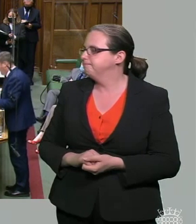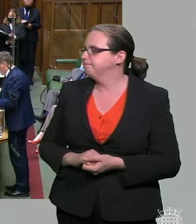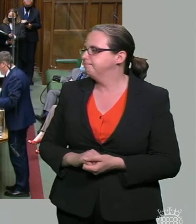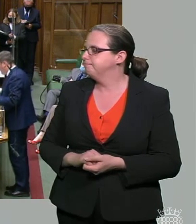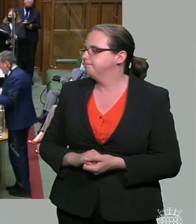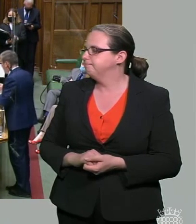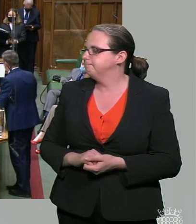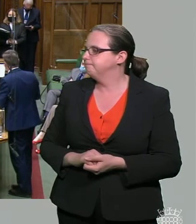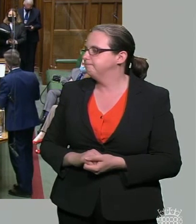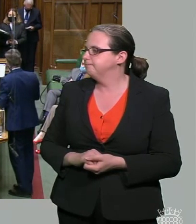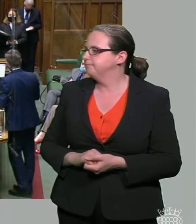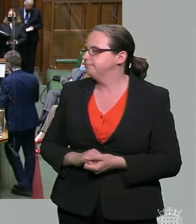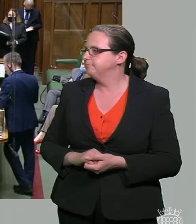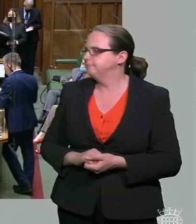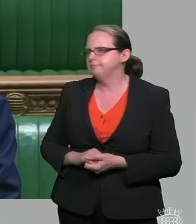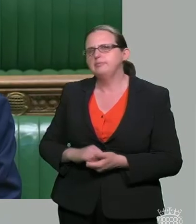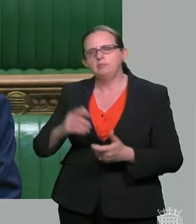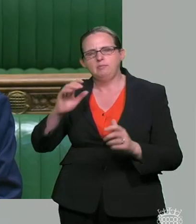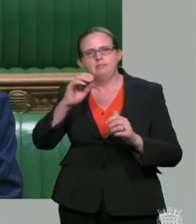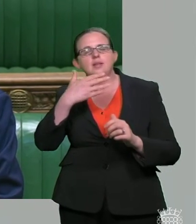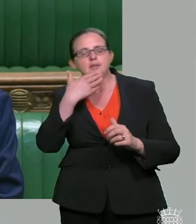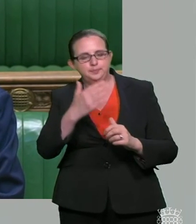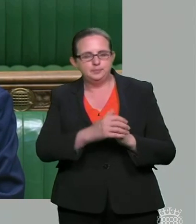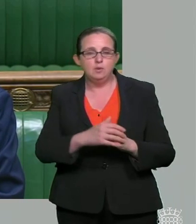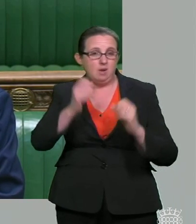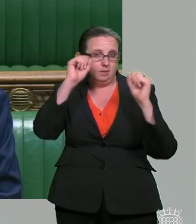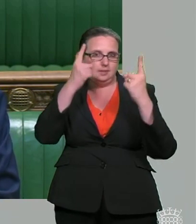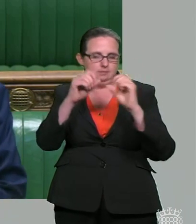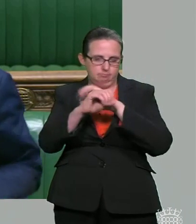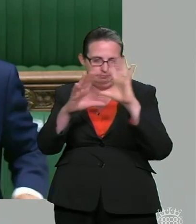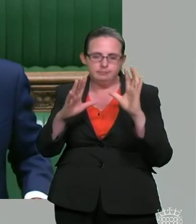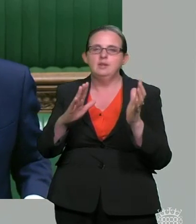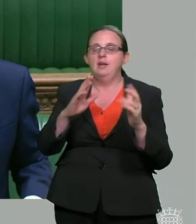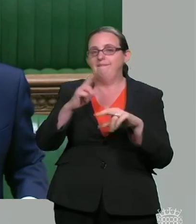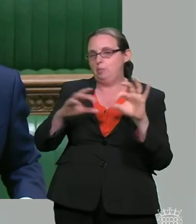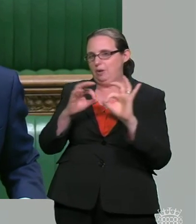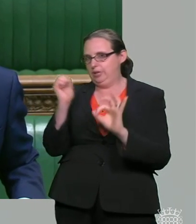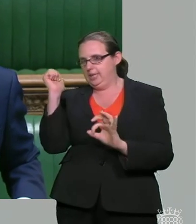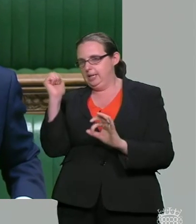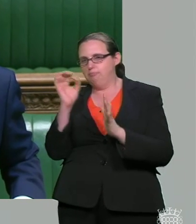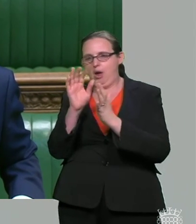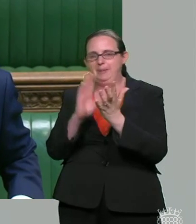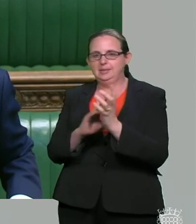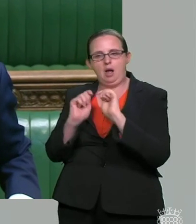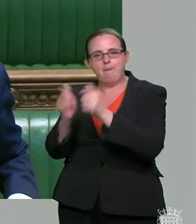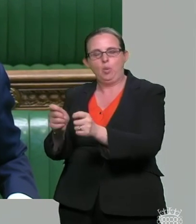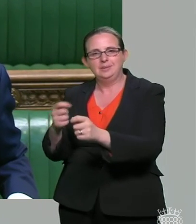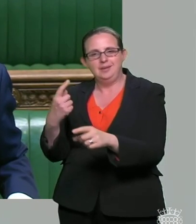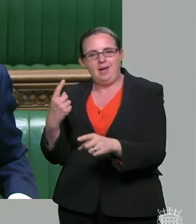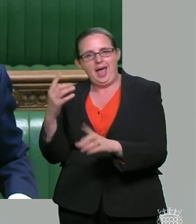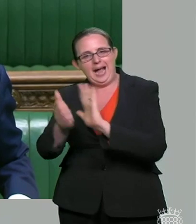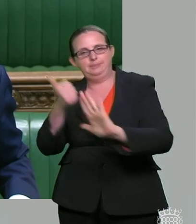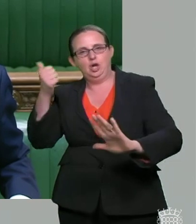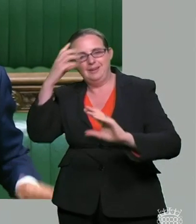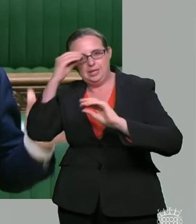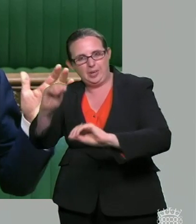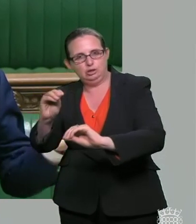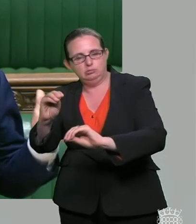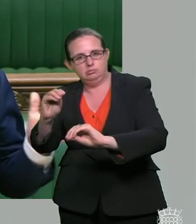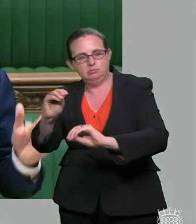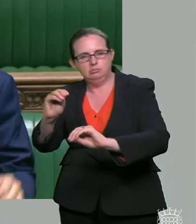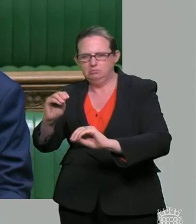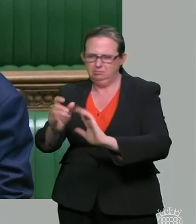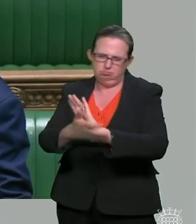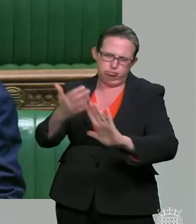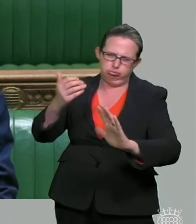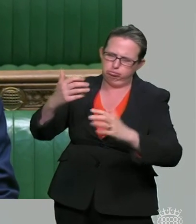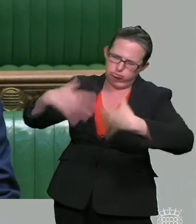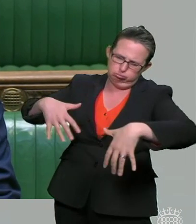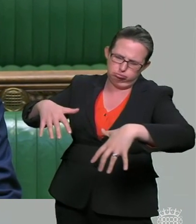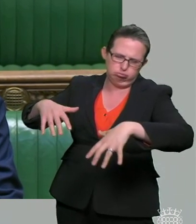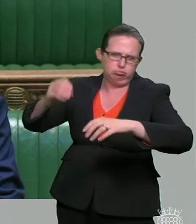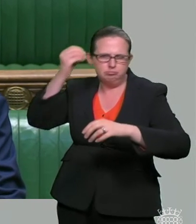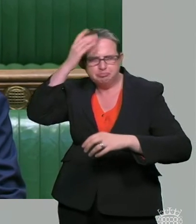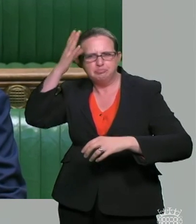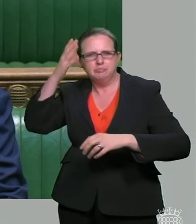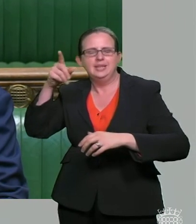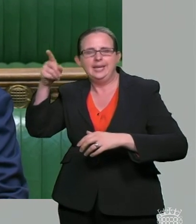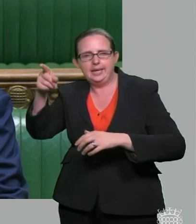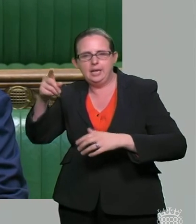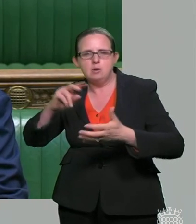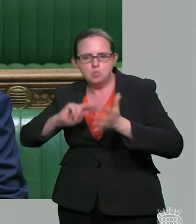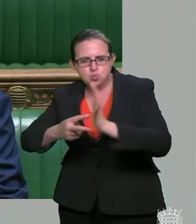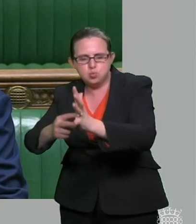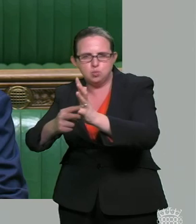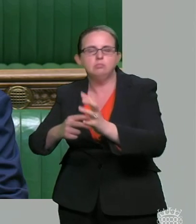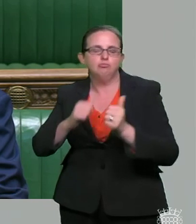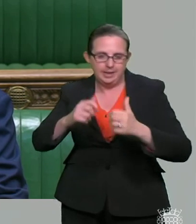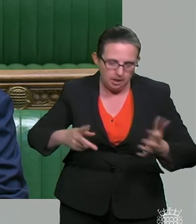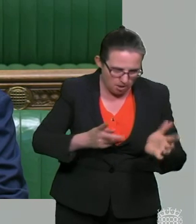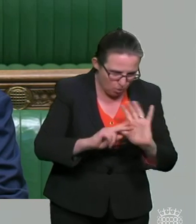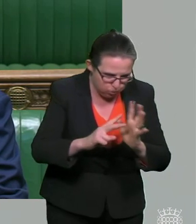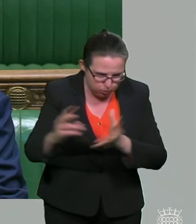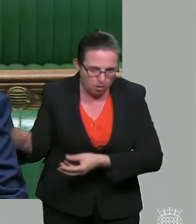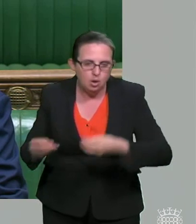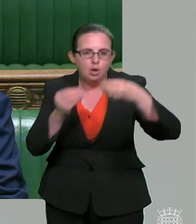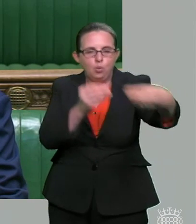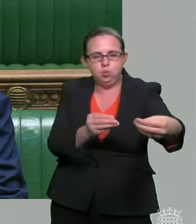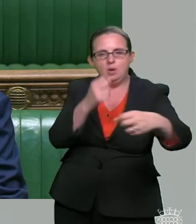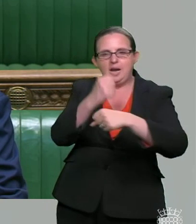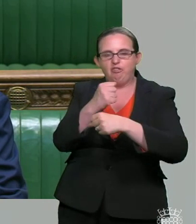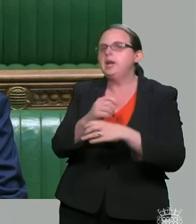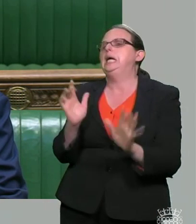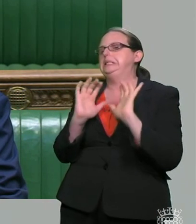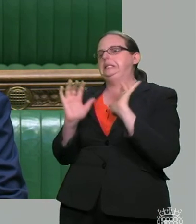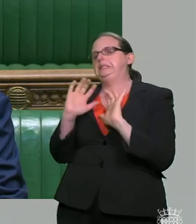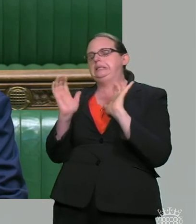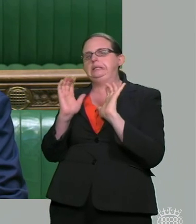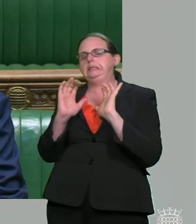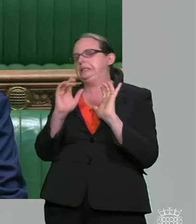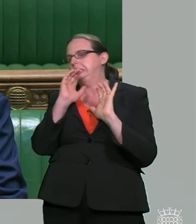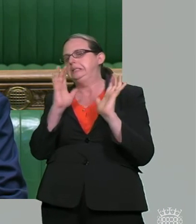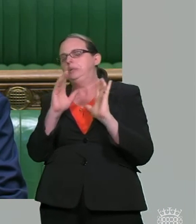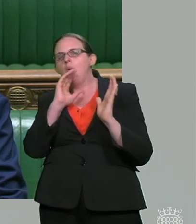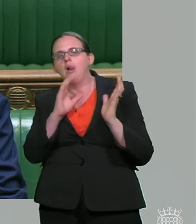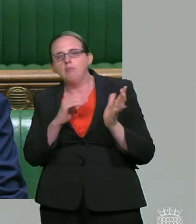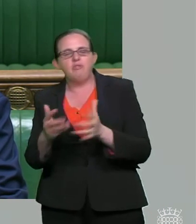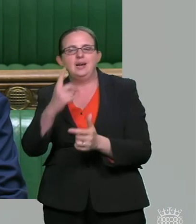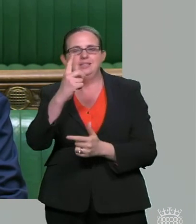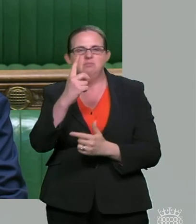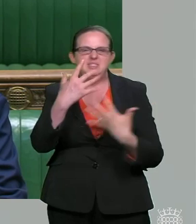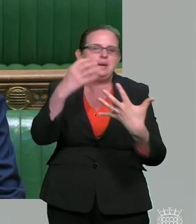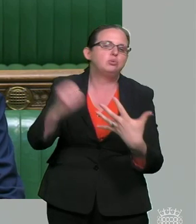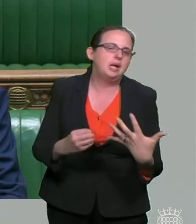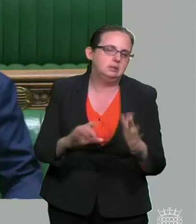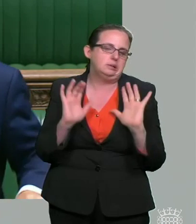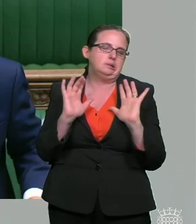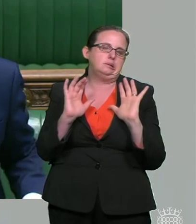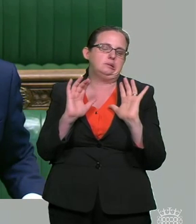Let me get this right. In February, the Prime Minister appoints an expert to come up with a catch-up plan for education—a highly respected expert, who consults widely and comes up with a plan—and the Treasury baulks at it and says, “We’ll only provide 10%.” Yes, one tenth of what is needed.